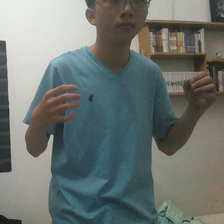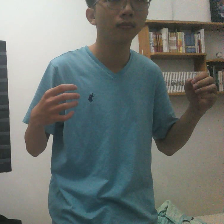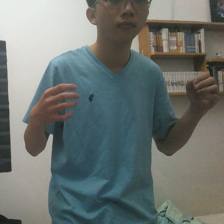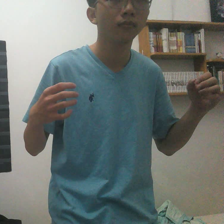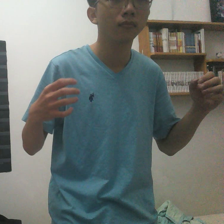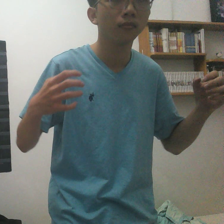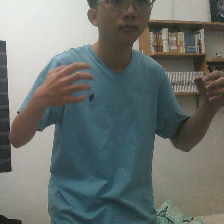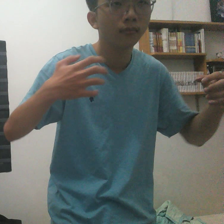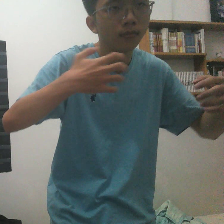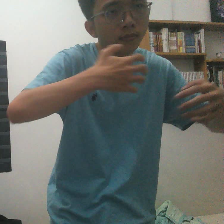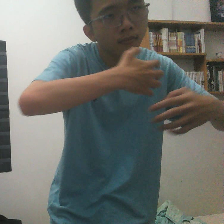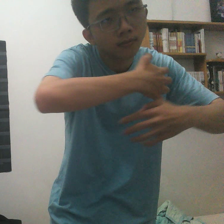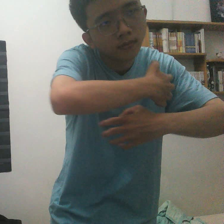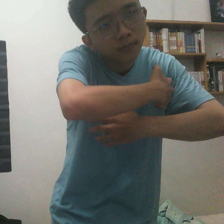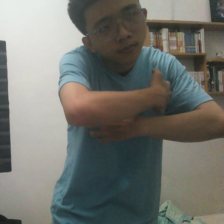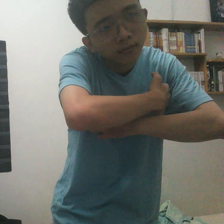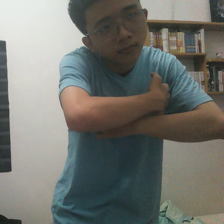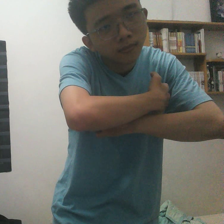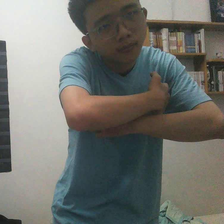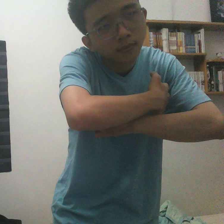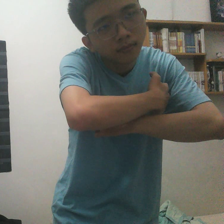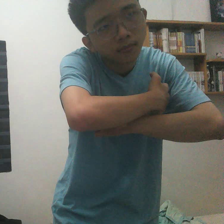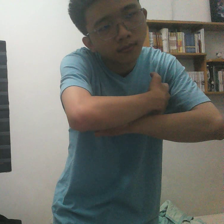om